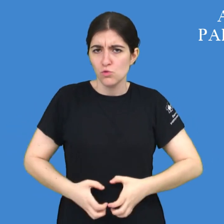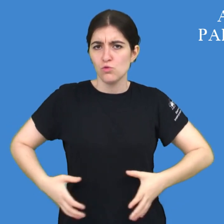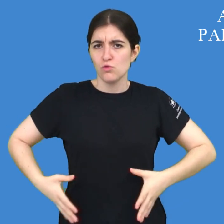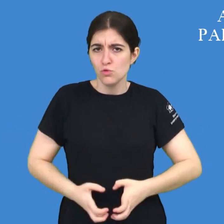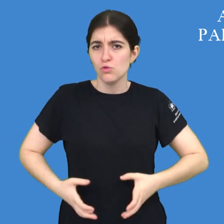incrementar